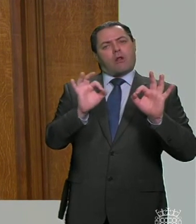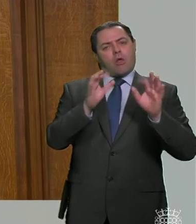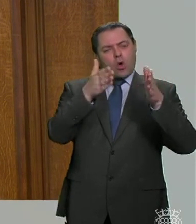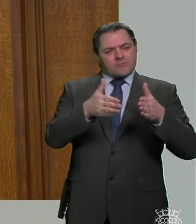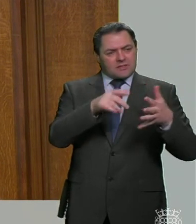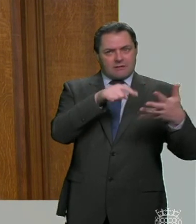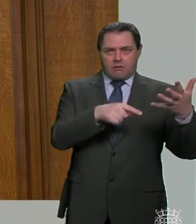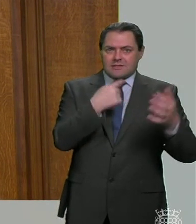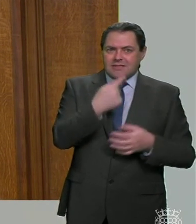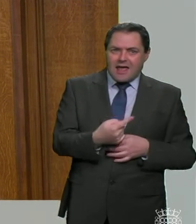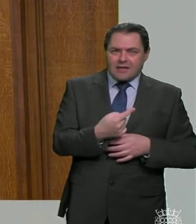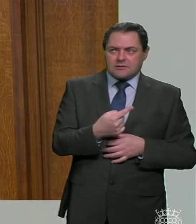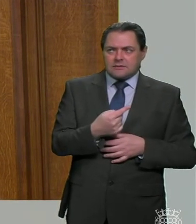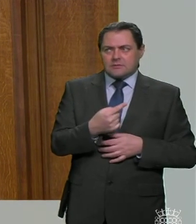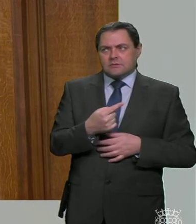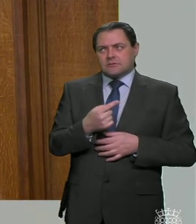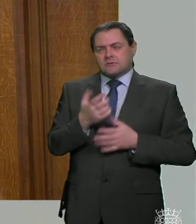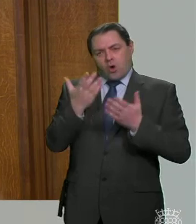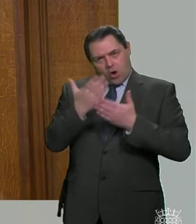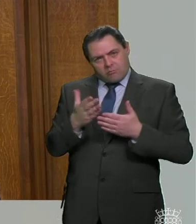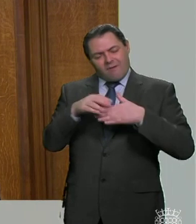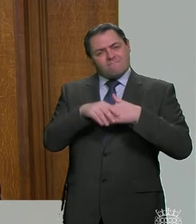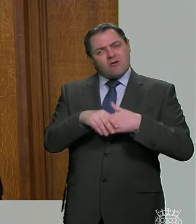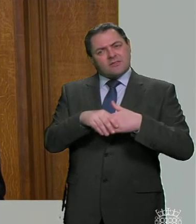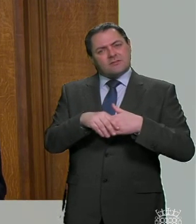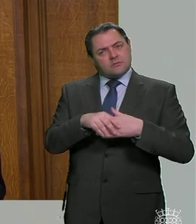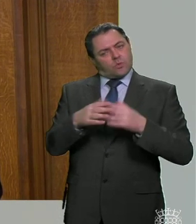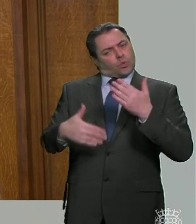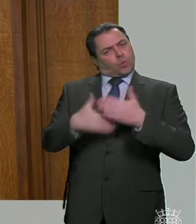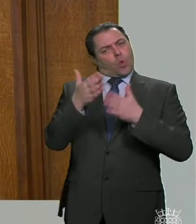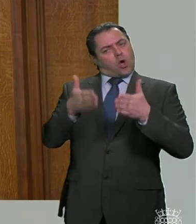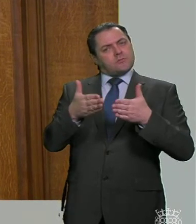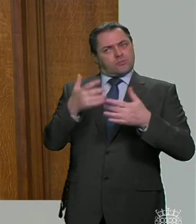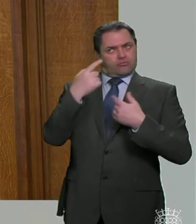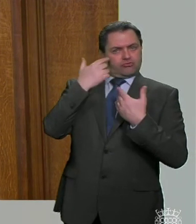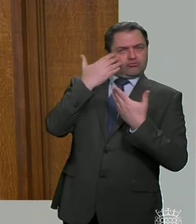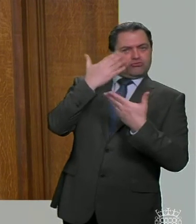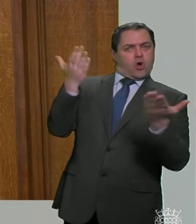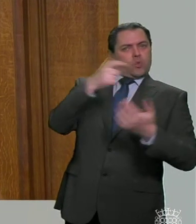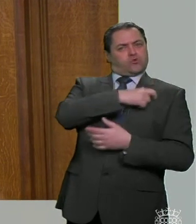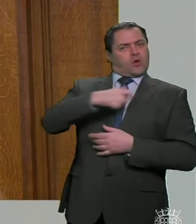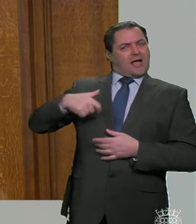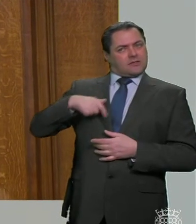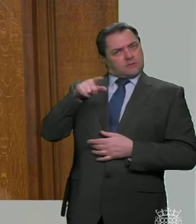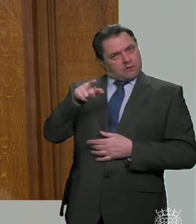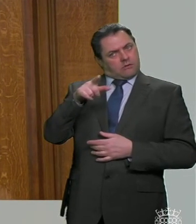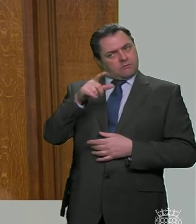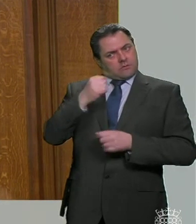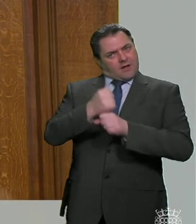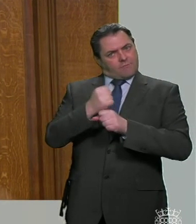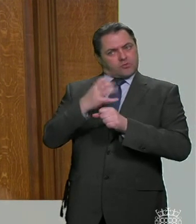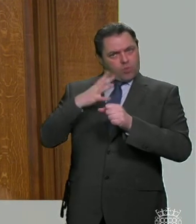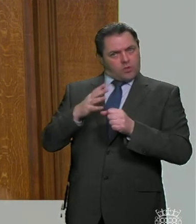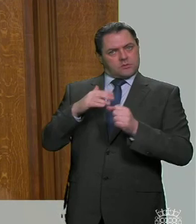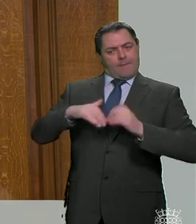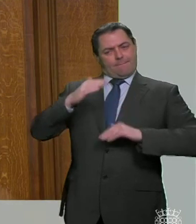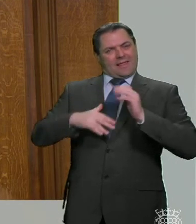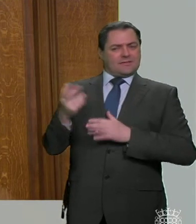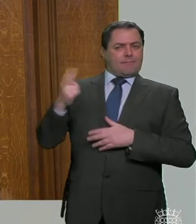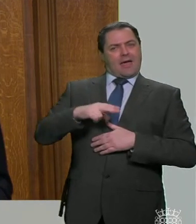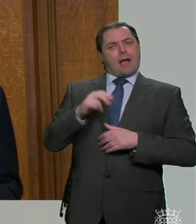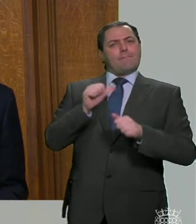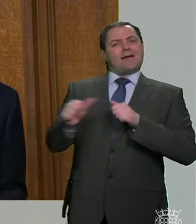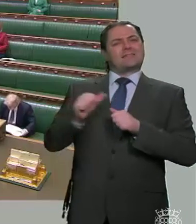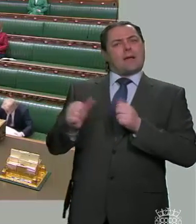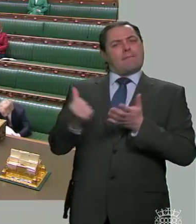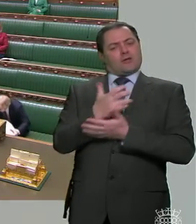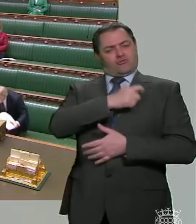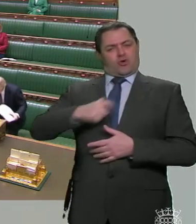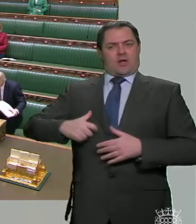Does my right honourable Friend agree that a new hospital will prove to the people of Doncaster that this Government are committed to building back better and levelling up their town?